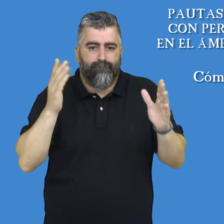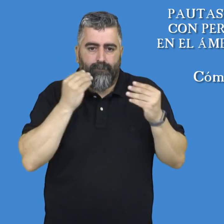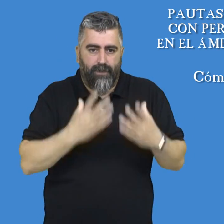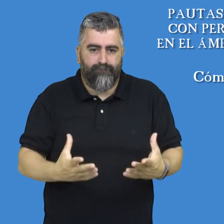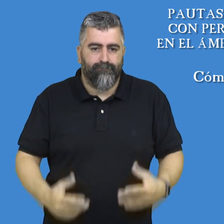bien